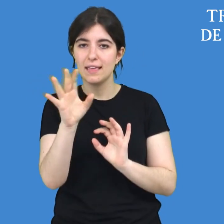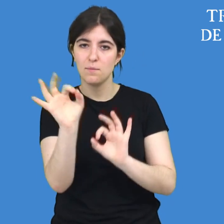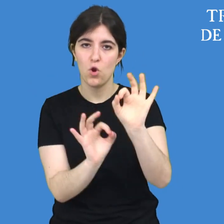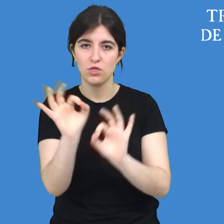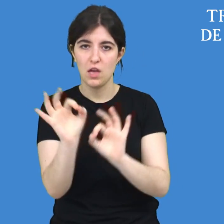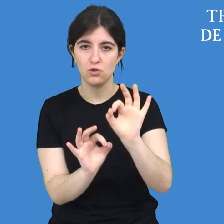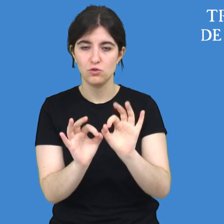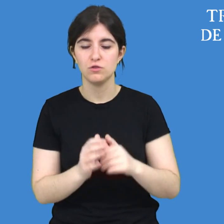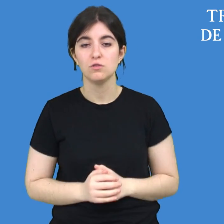porcentaje